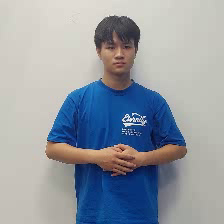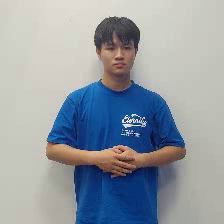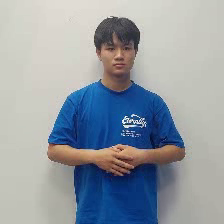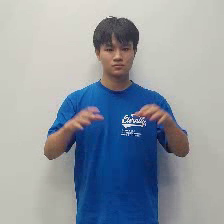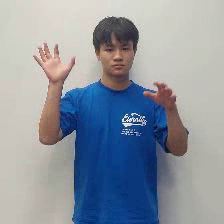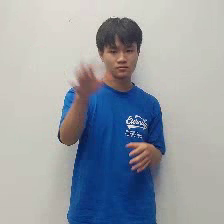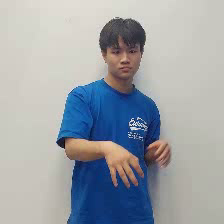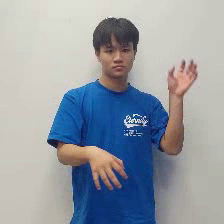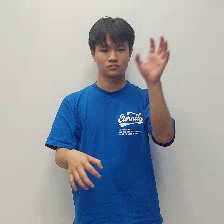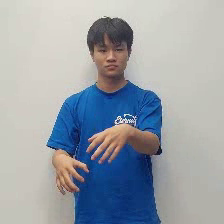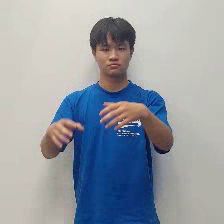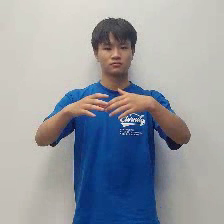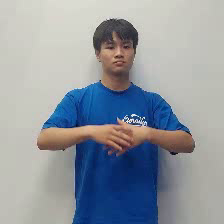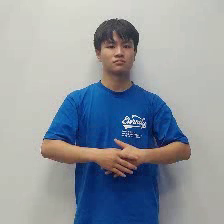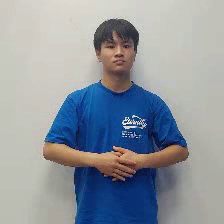Con gấu